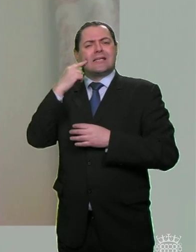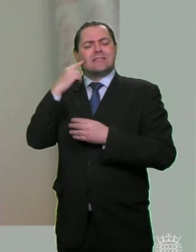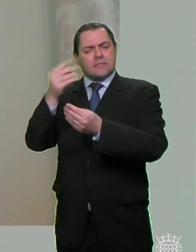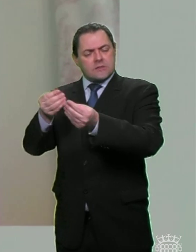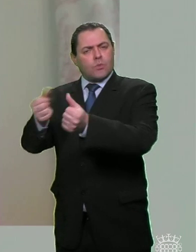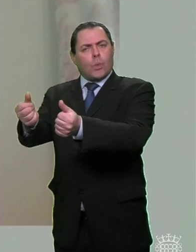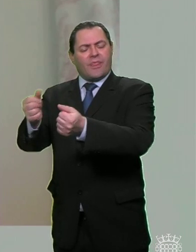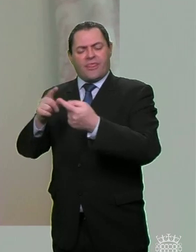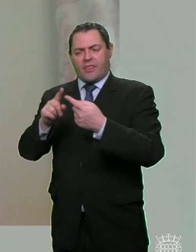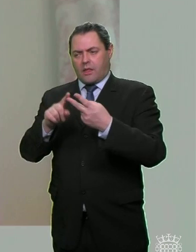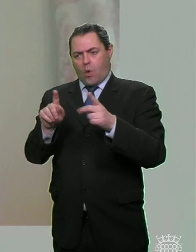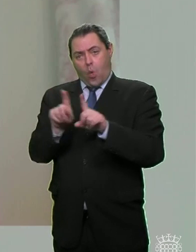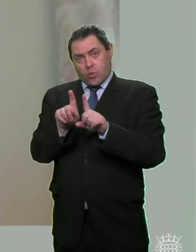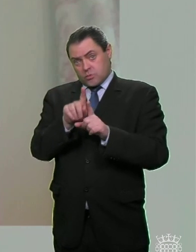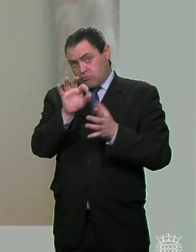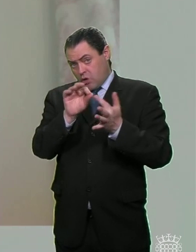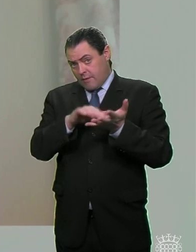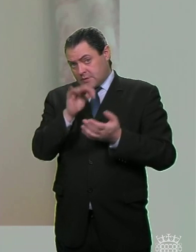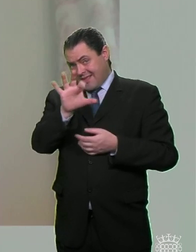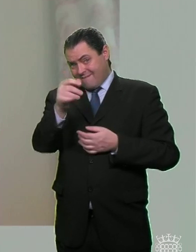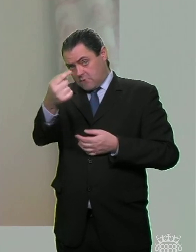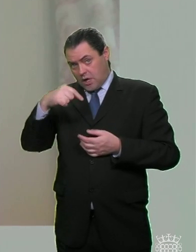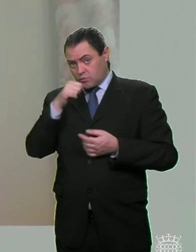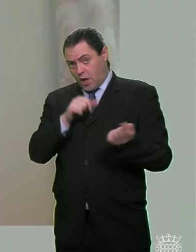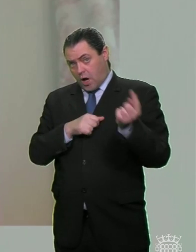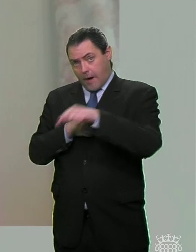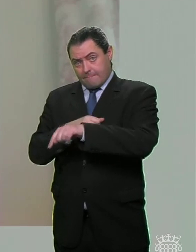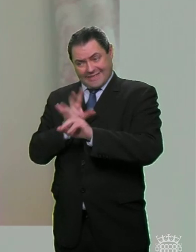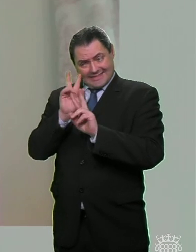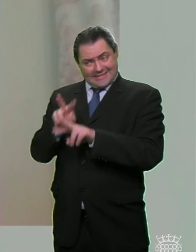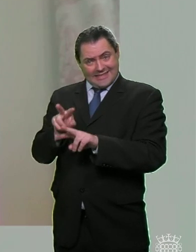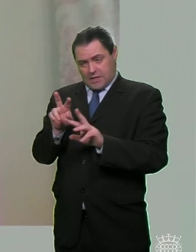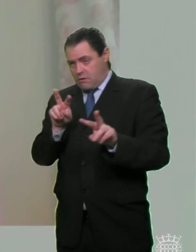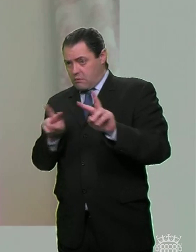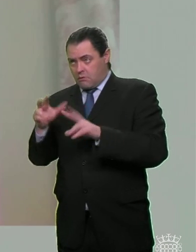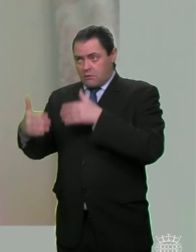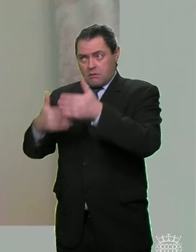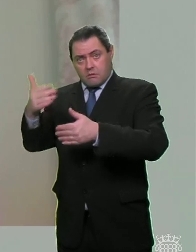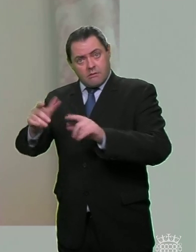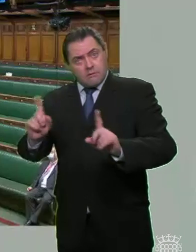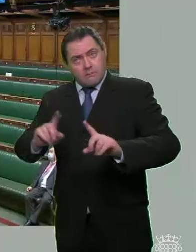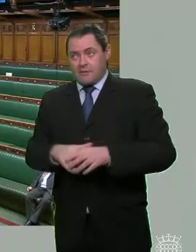Would he accept an invitation to visit that fantastic enterprise?